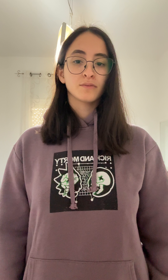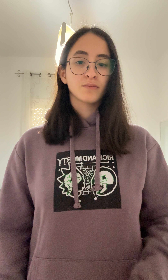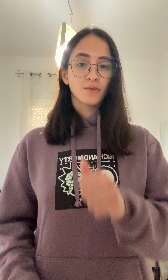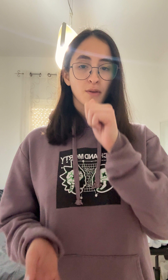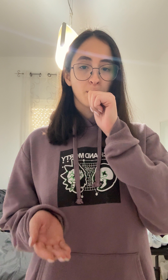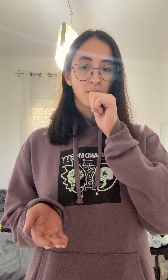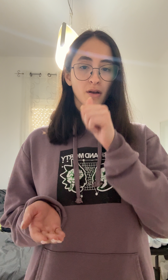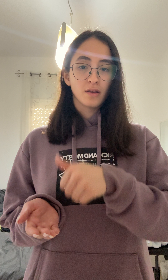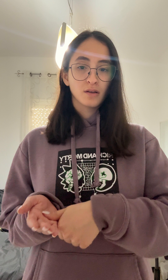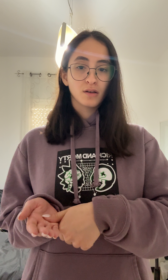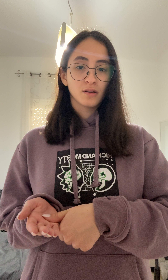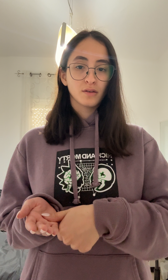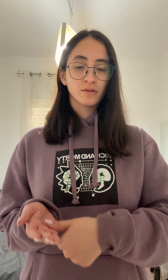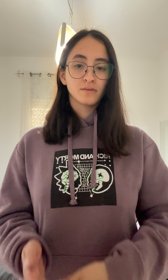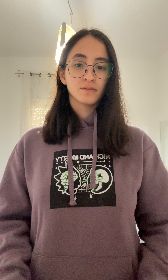בנק